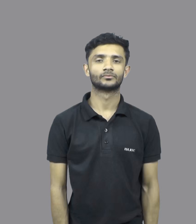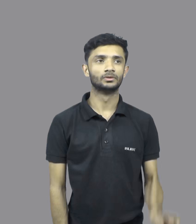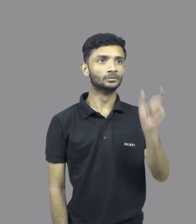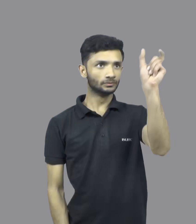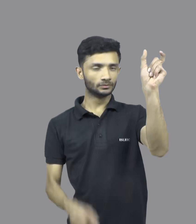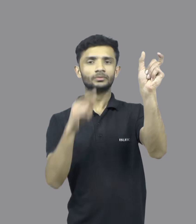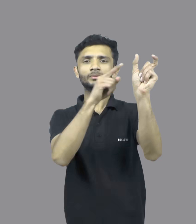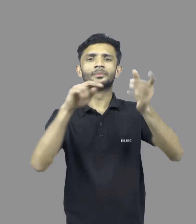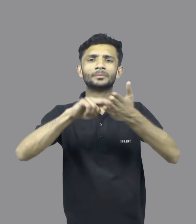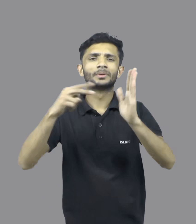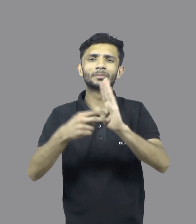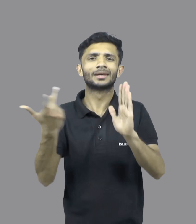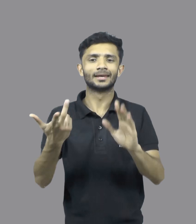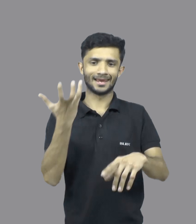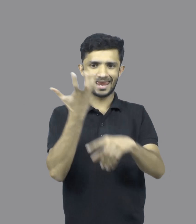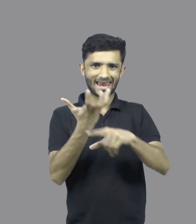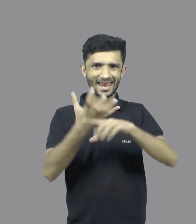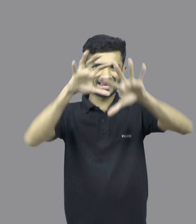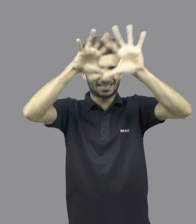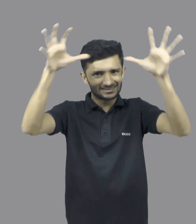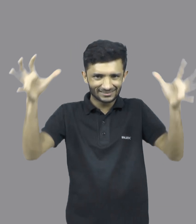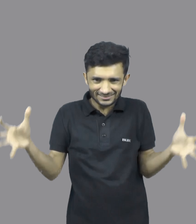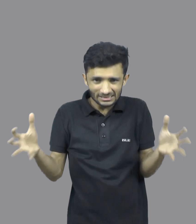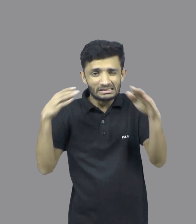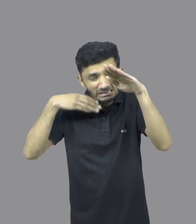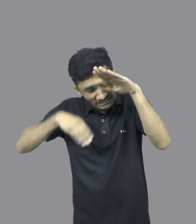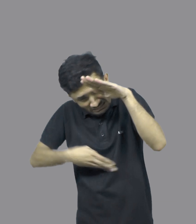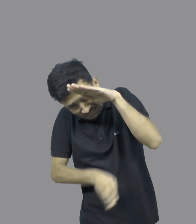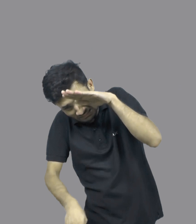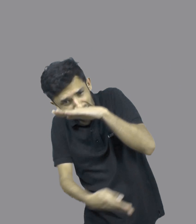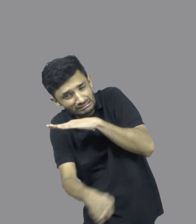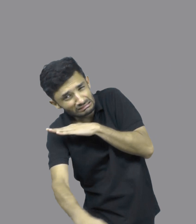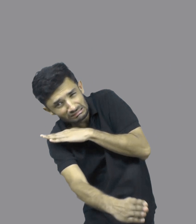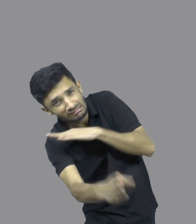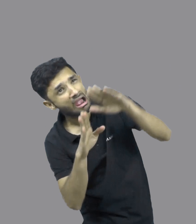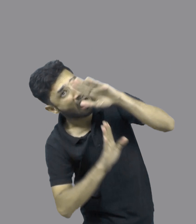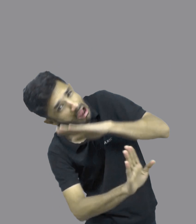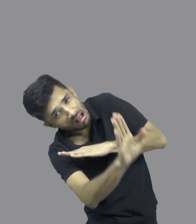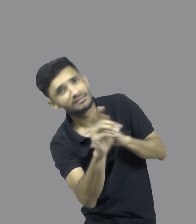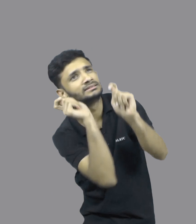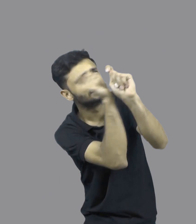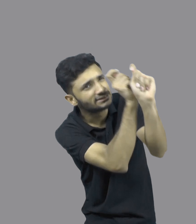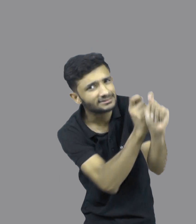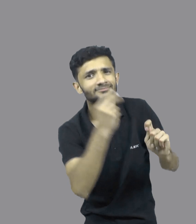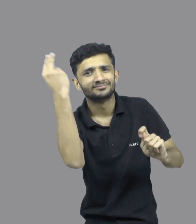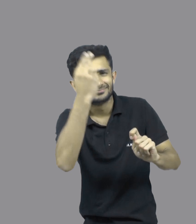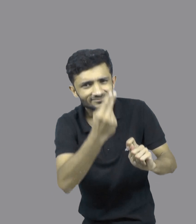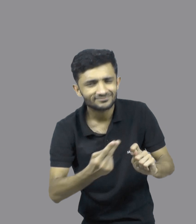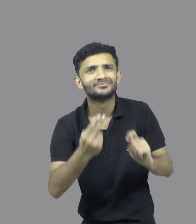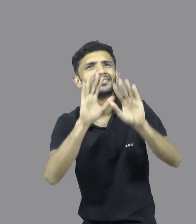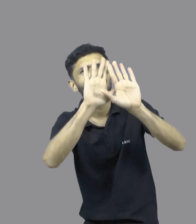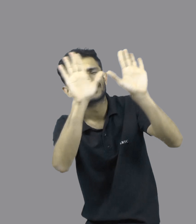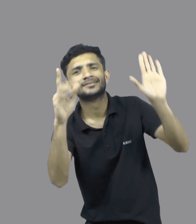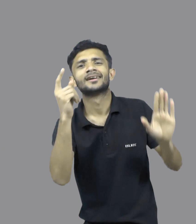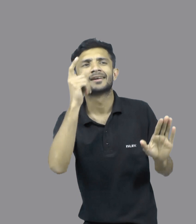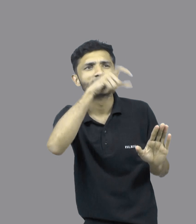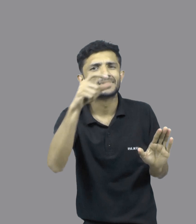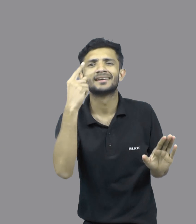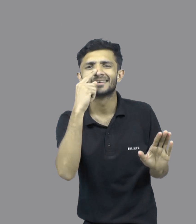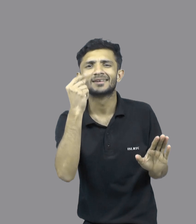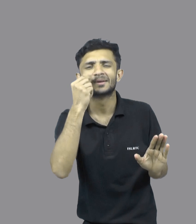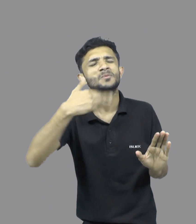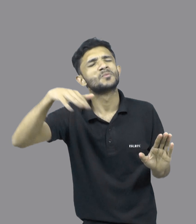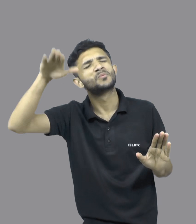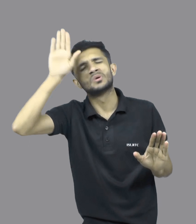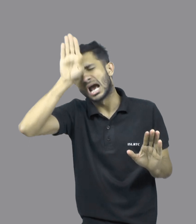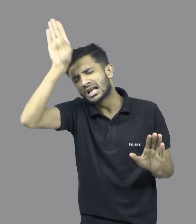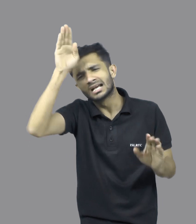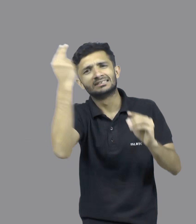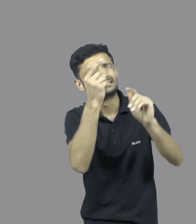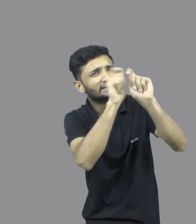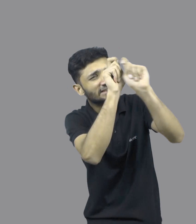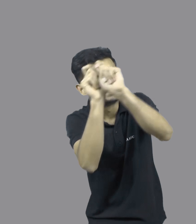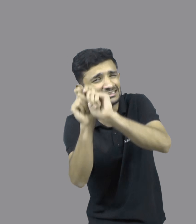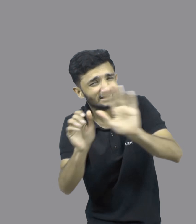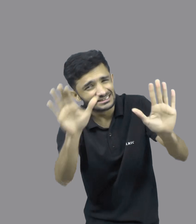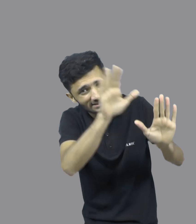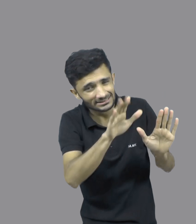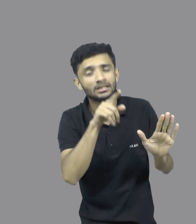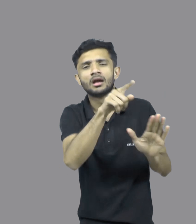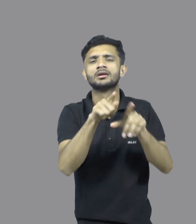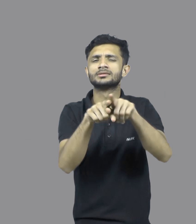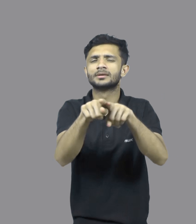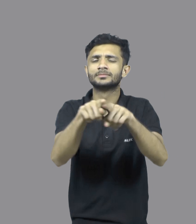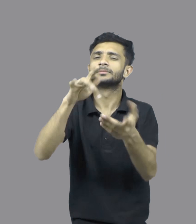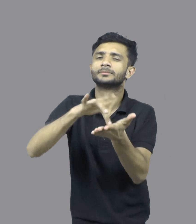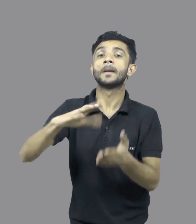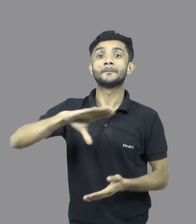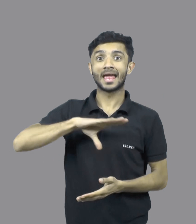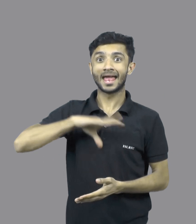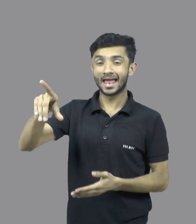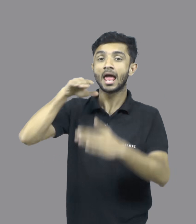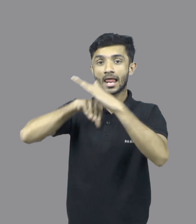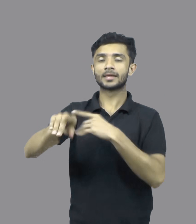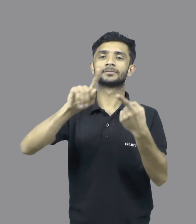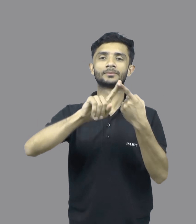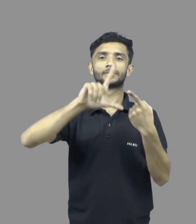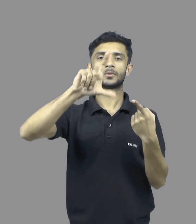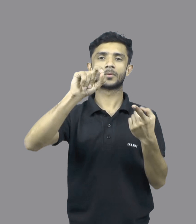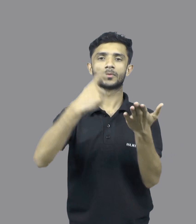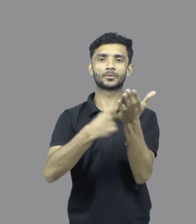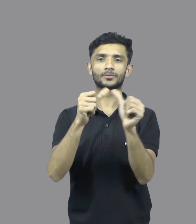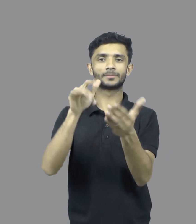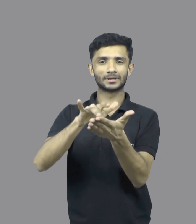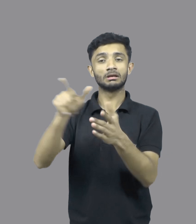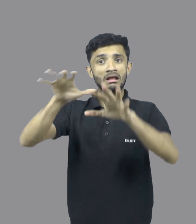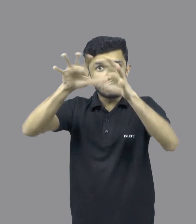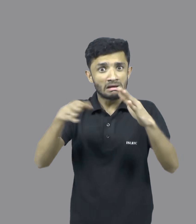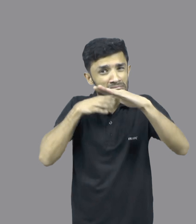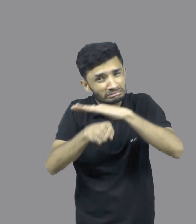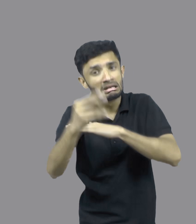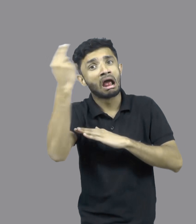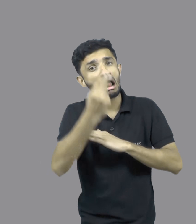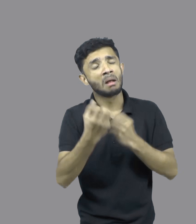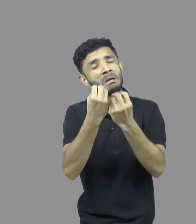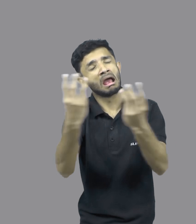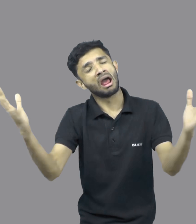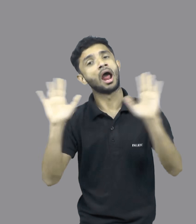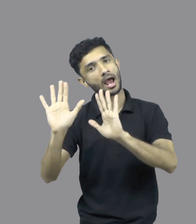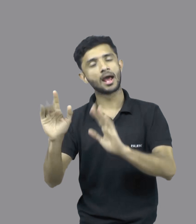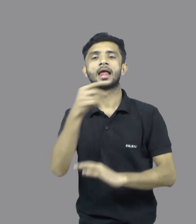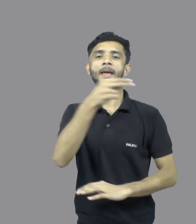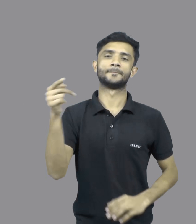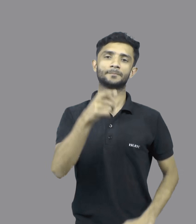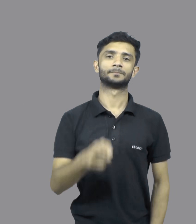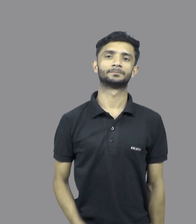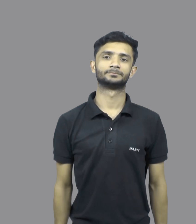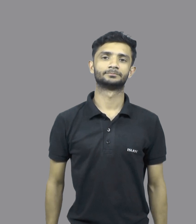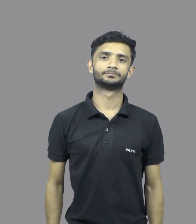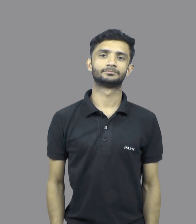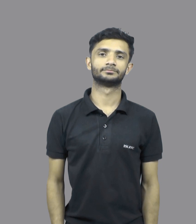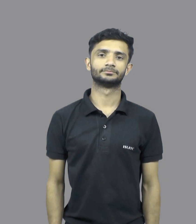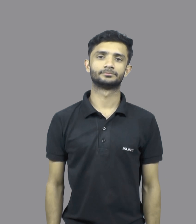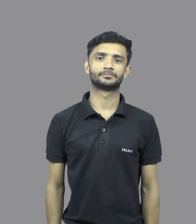Cave Paintings